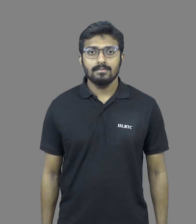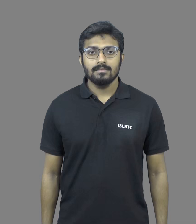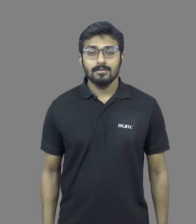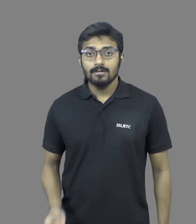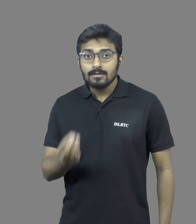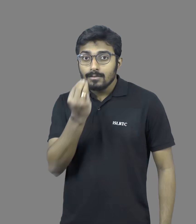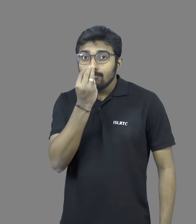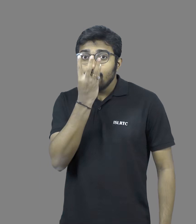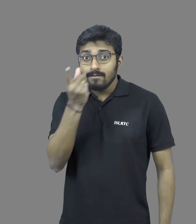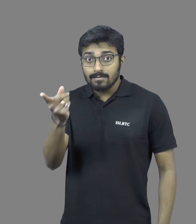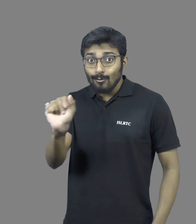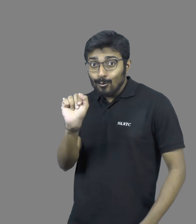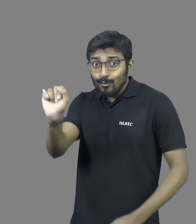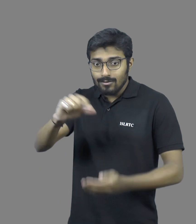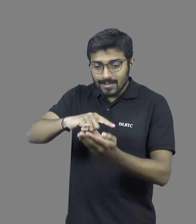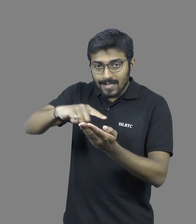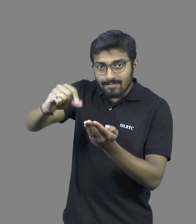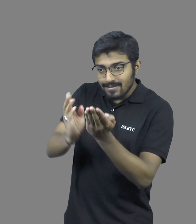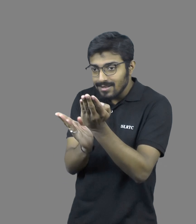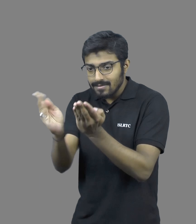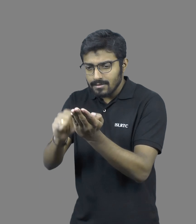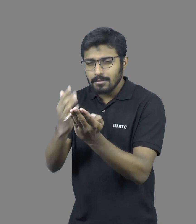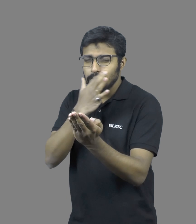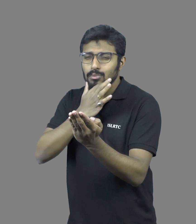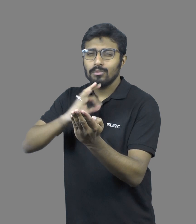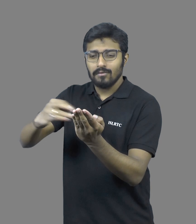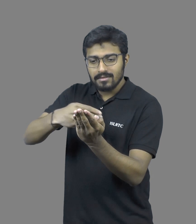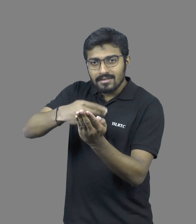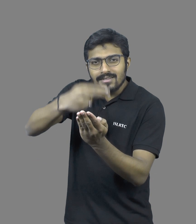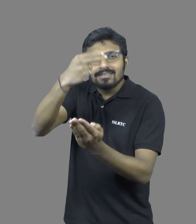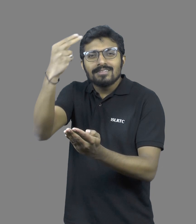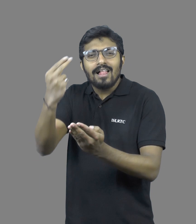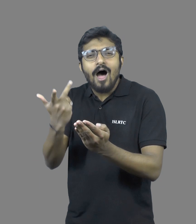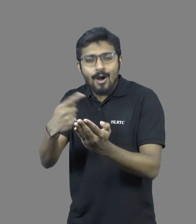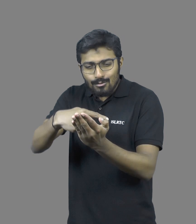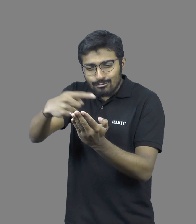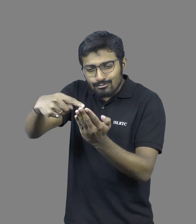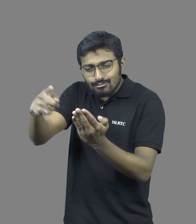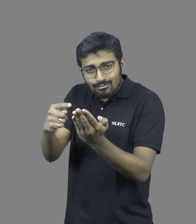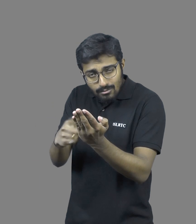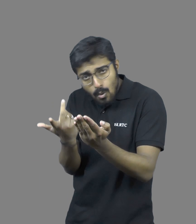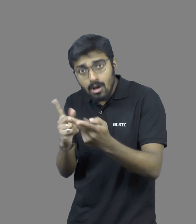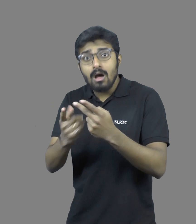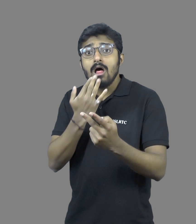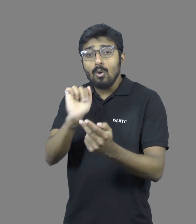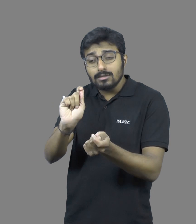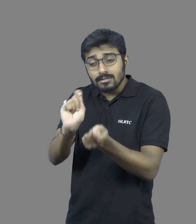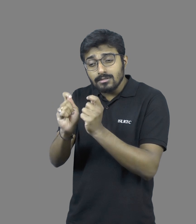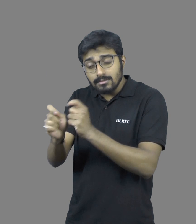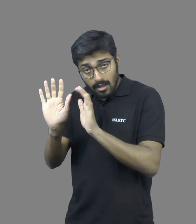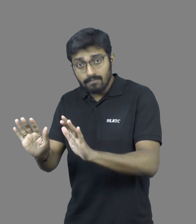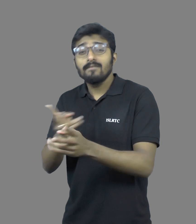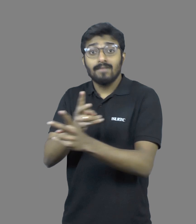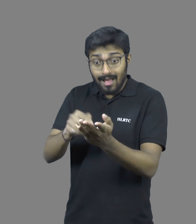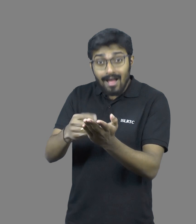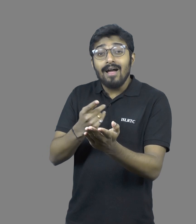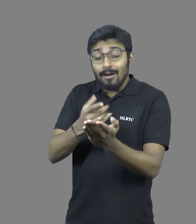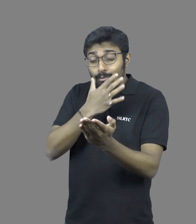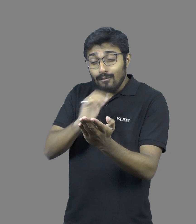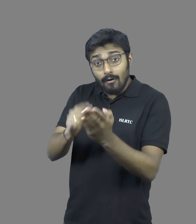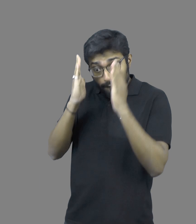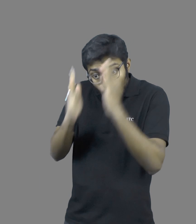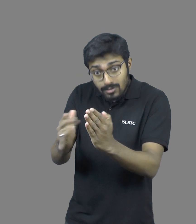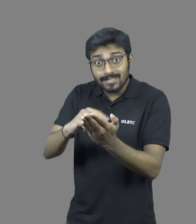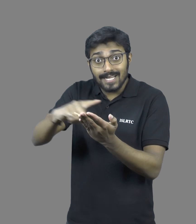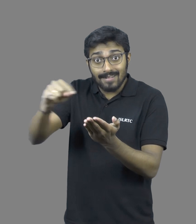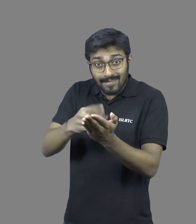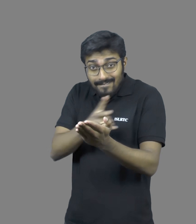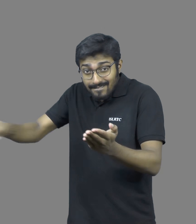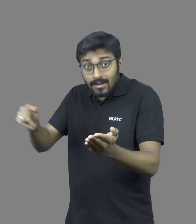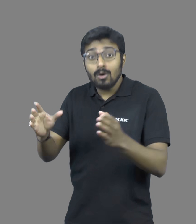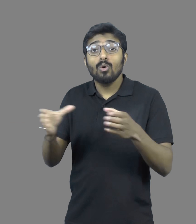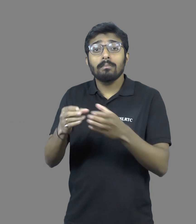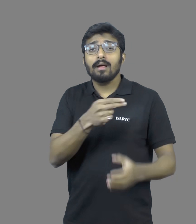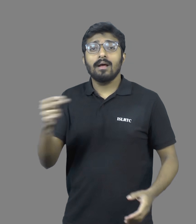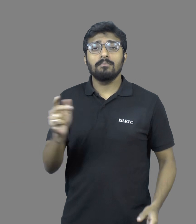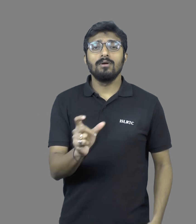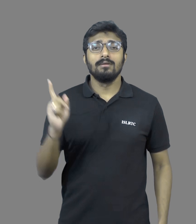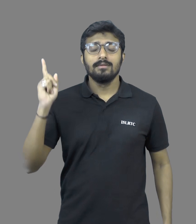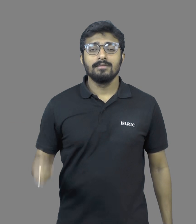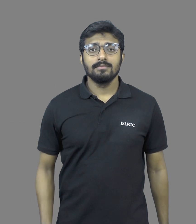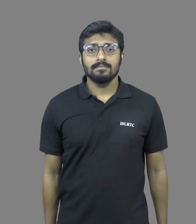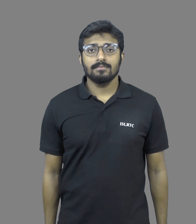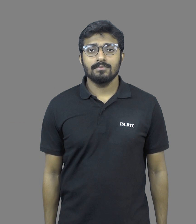Annual For Foliage Beauty